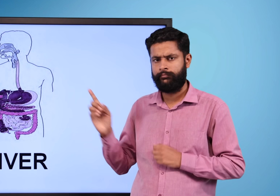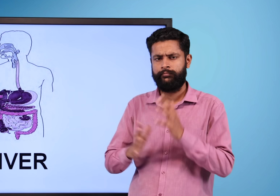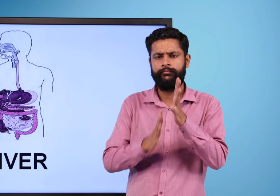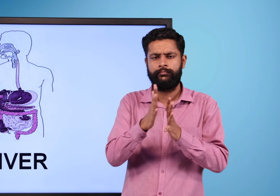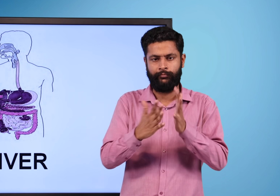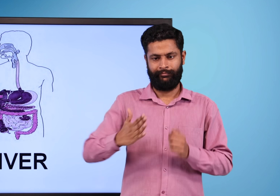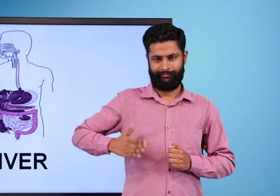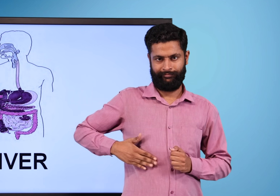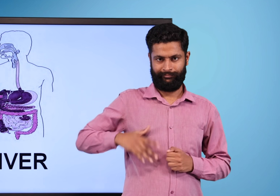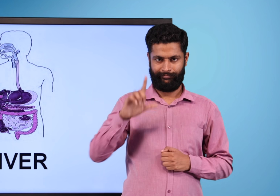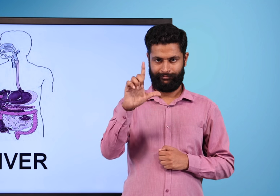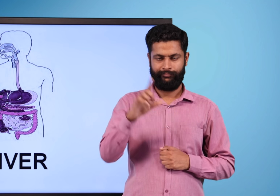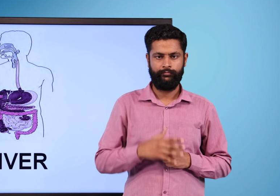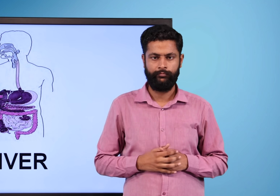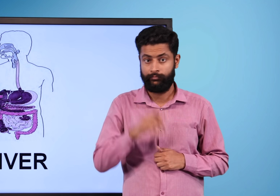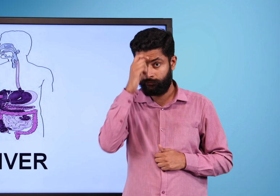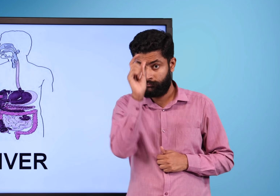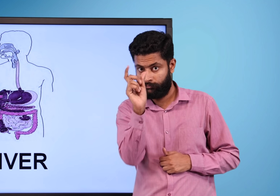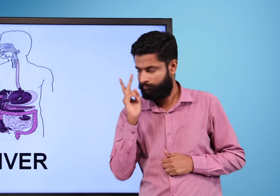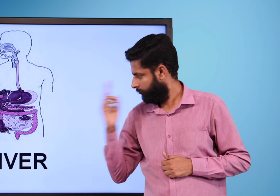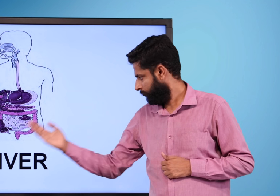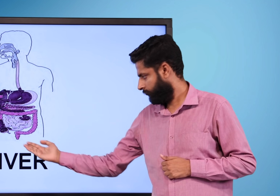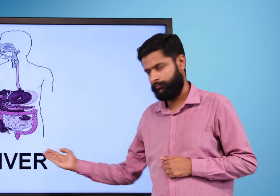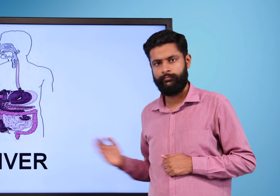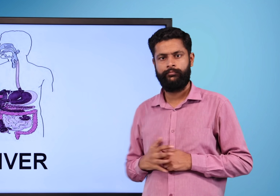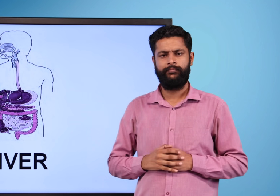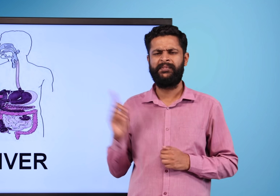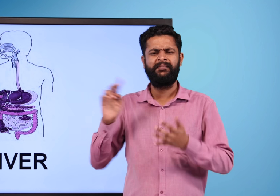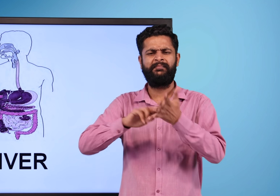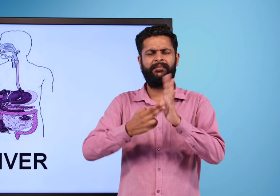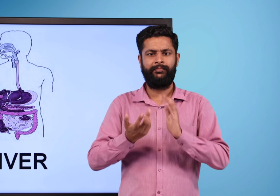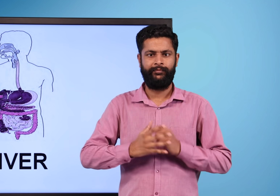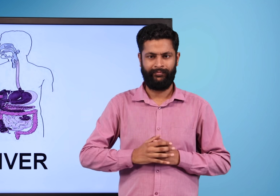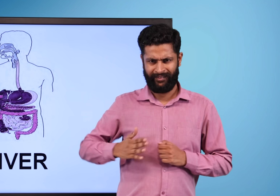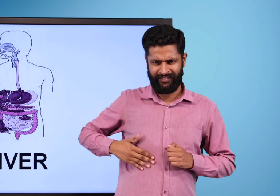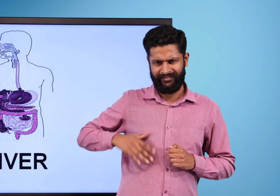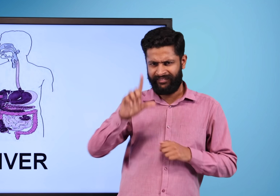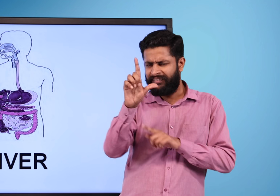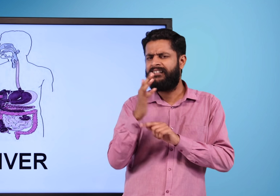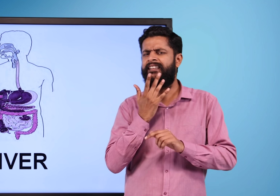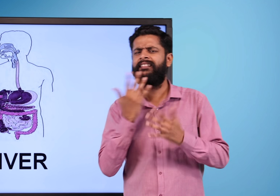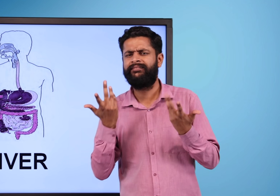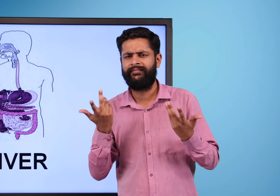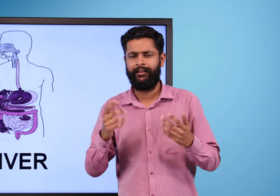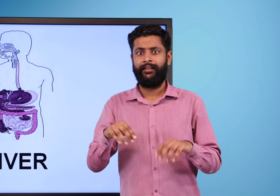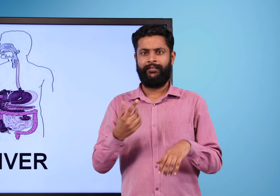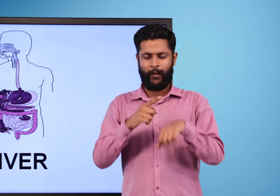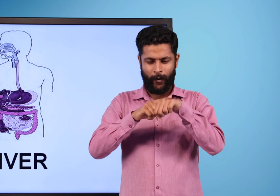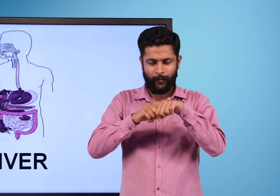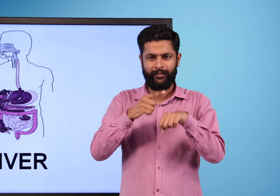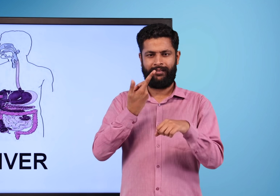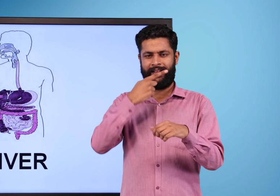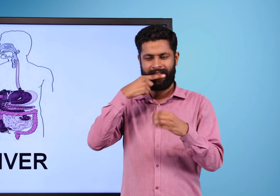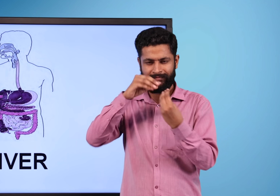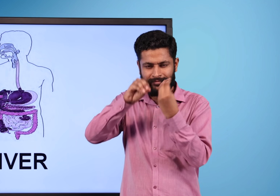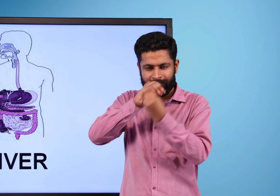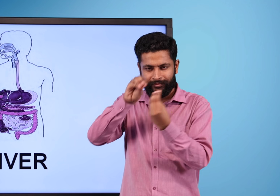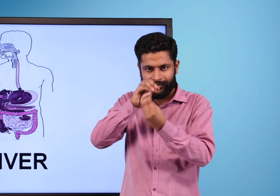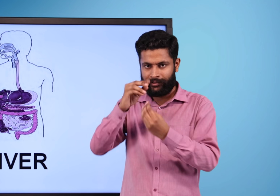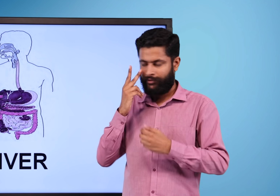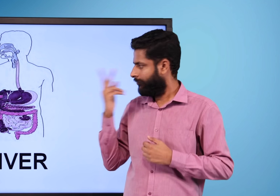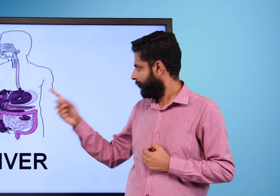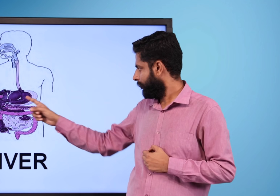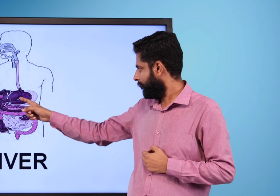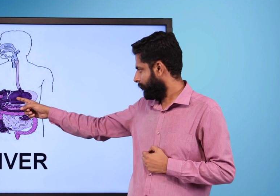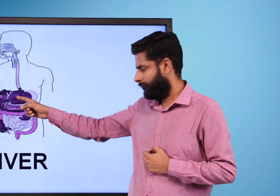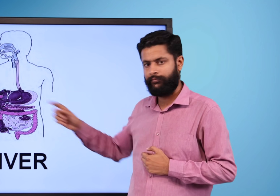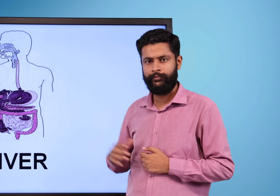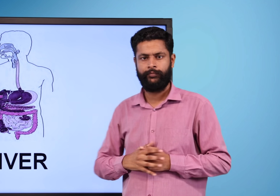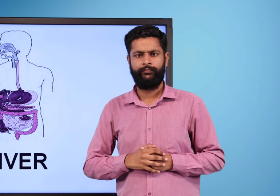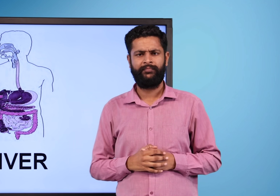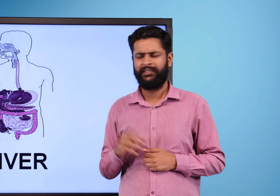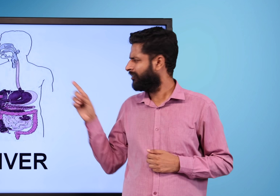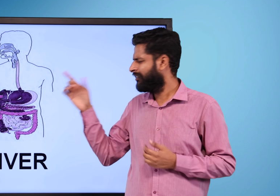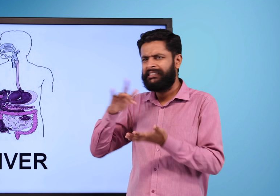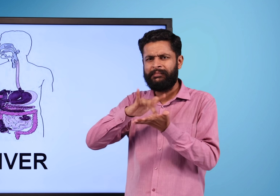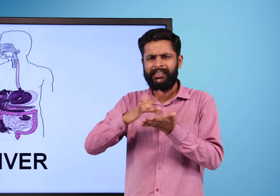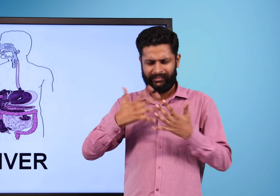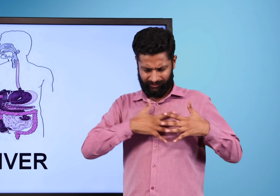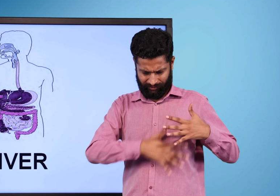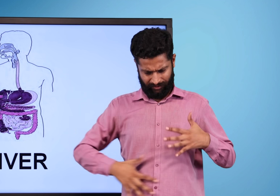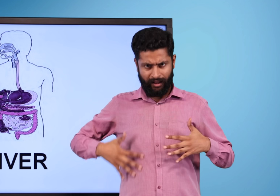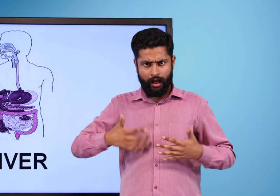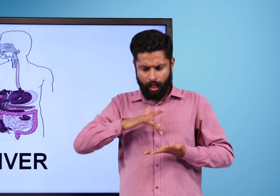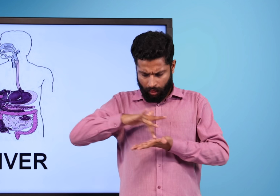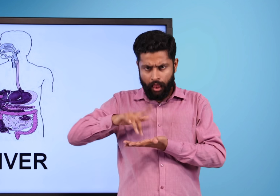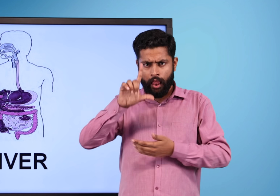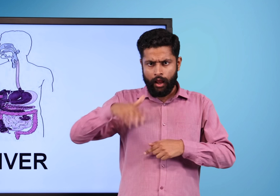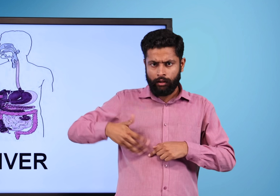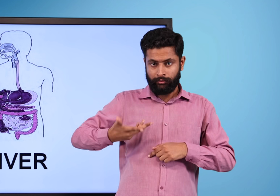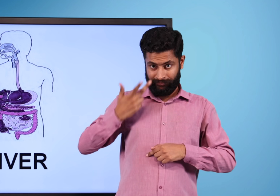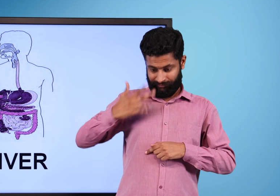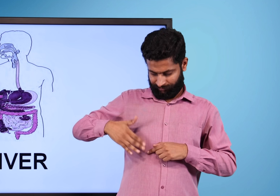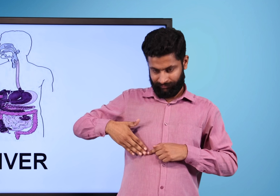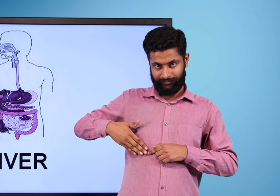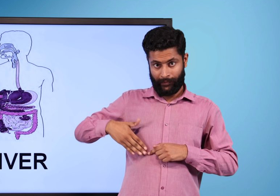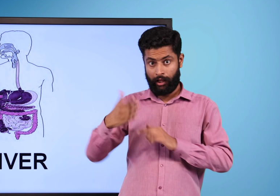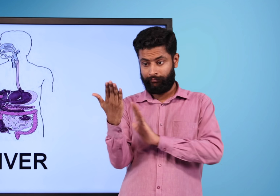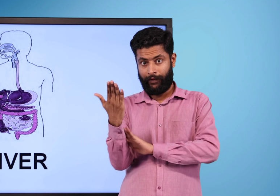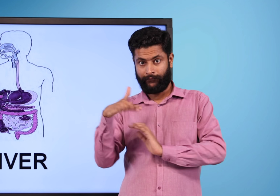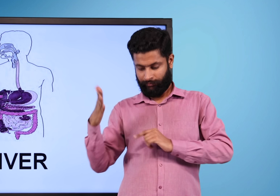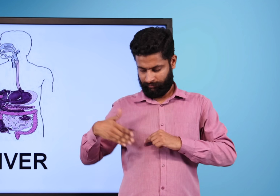These are the signs for liver. Liver is the reddish brown gland situated in the upper part of the abdomen on the right side.